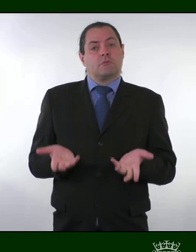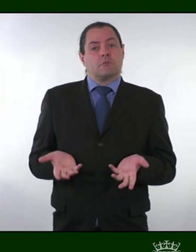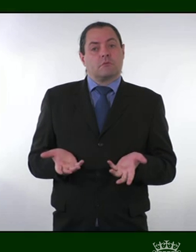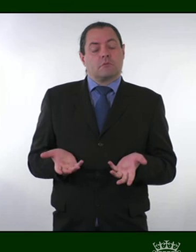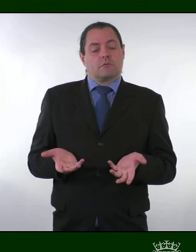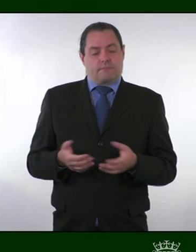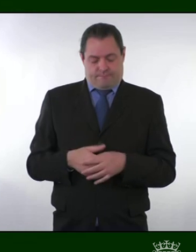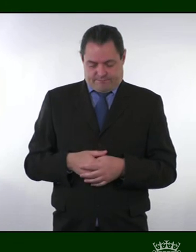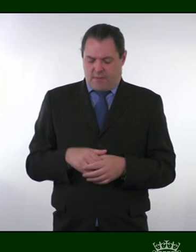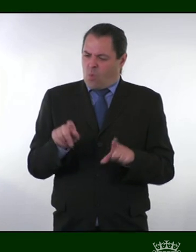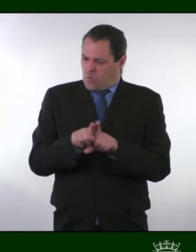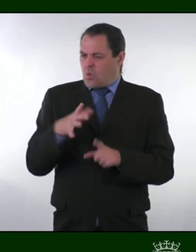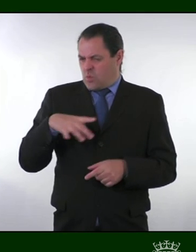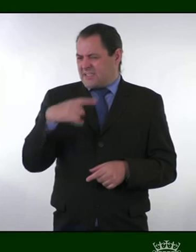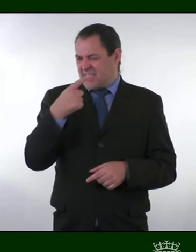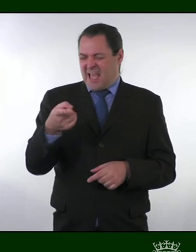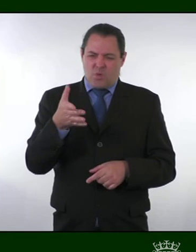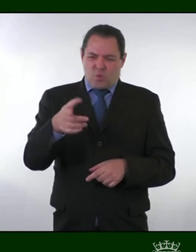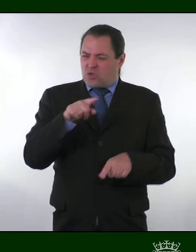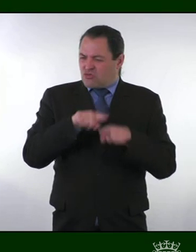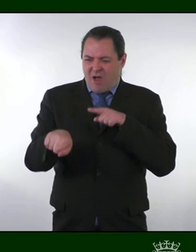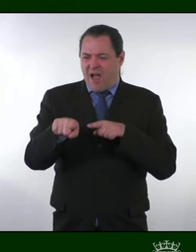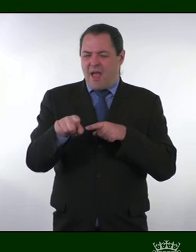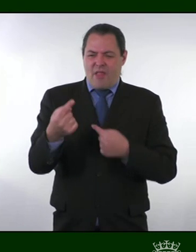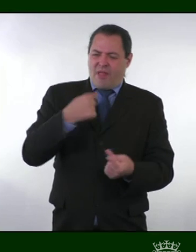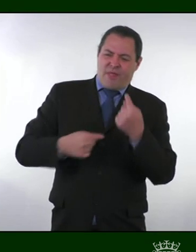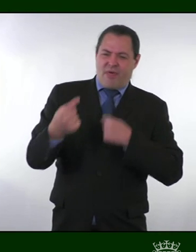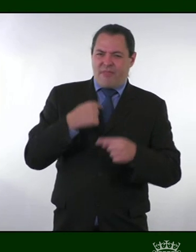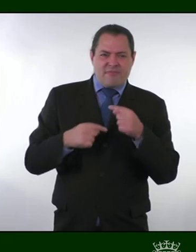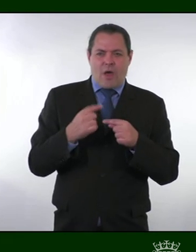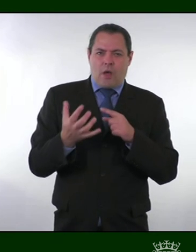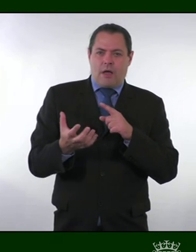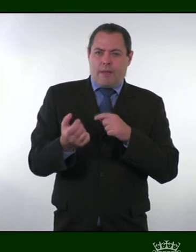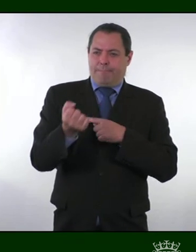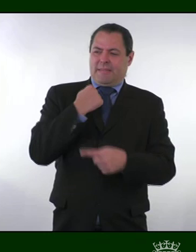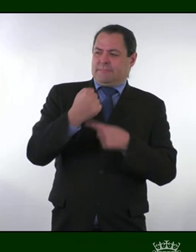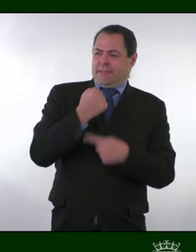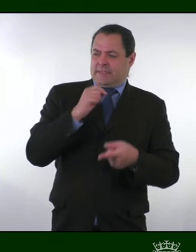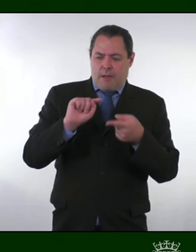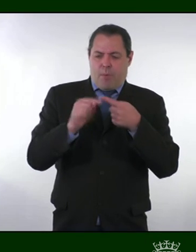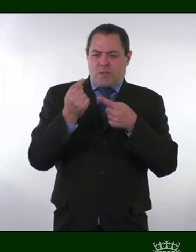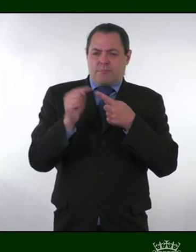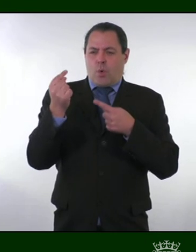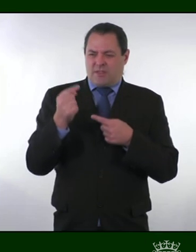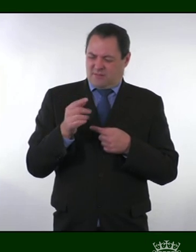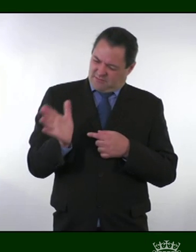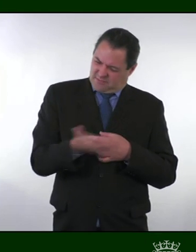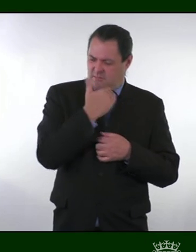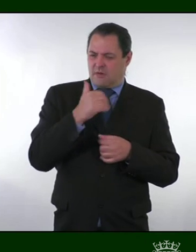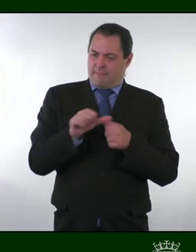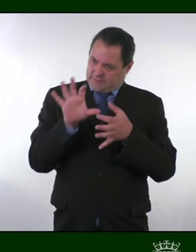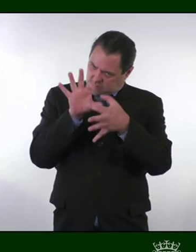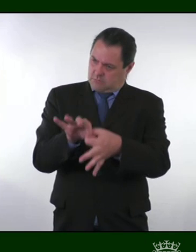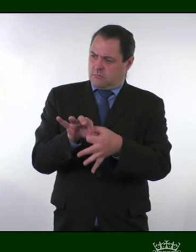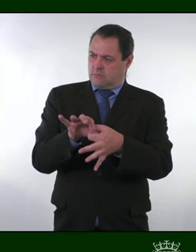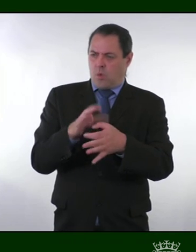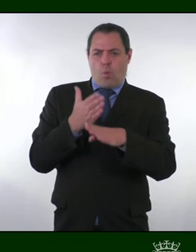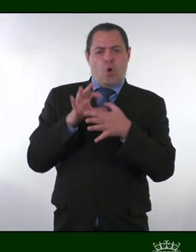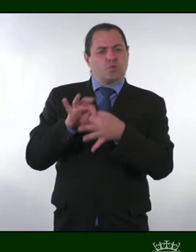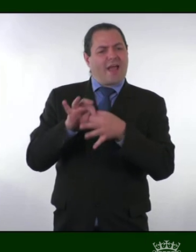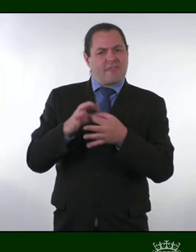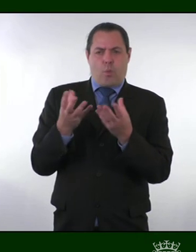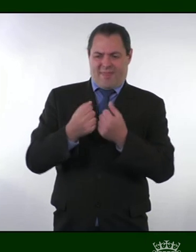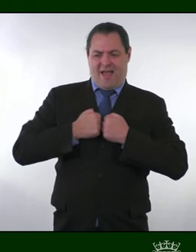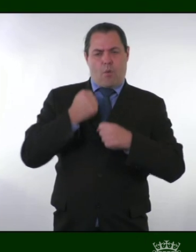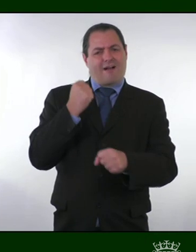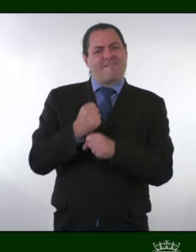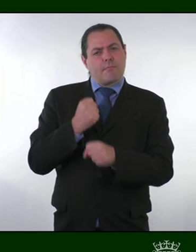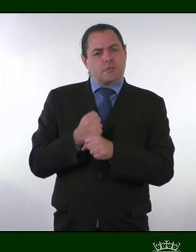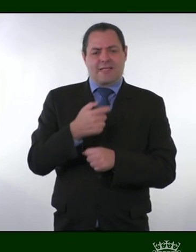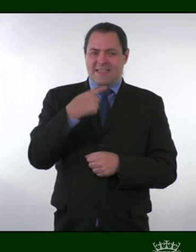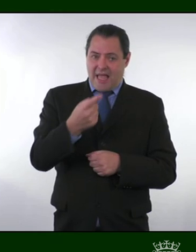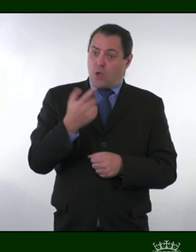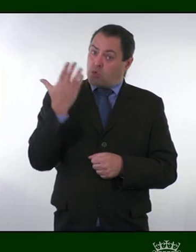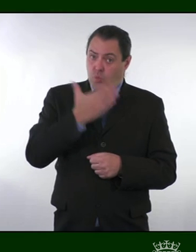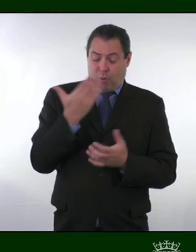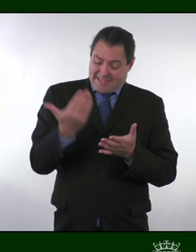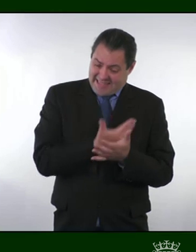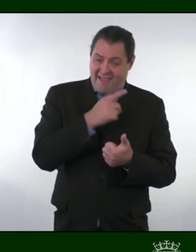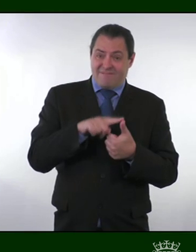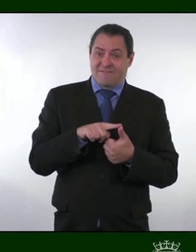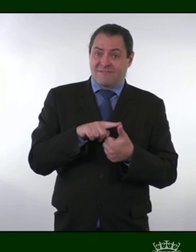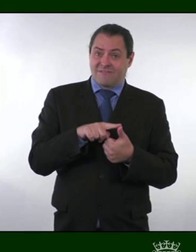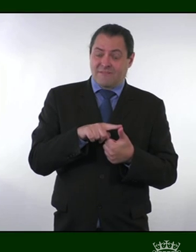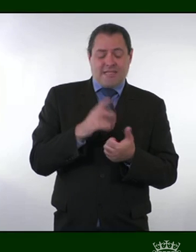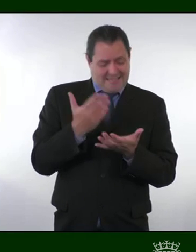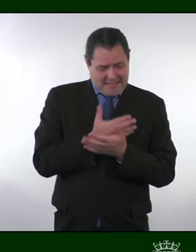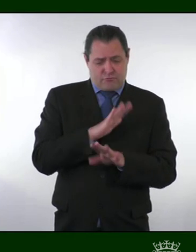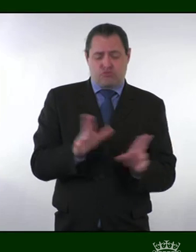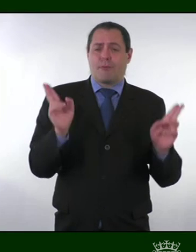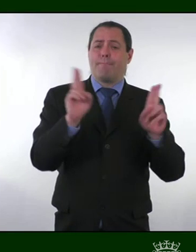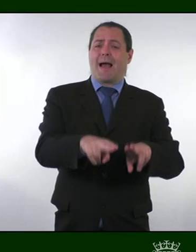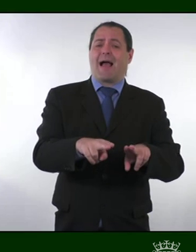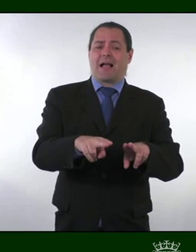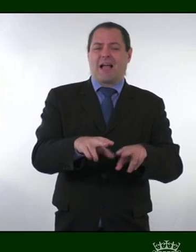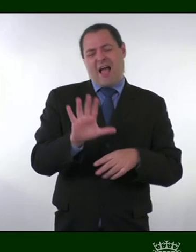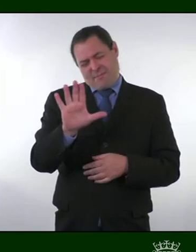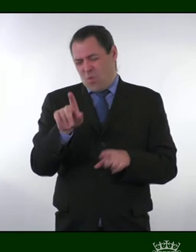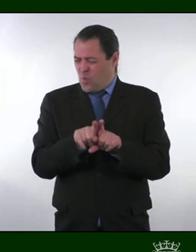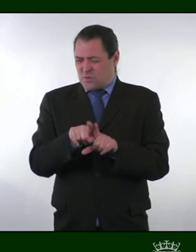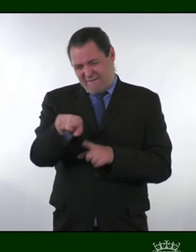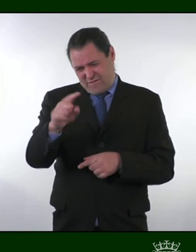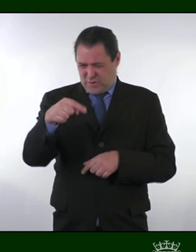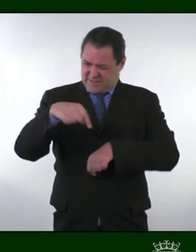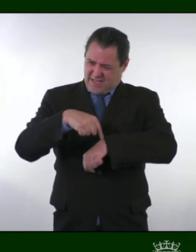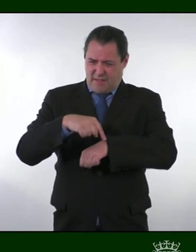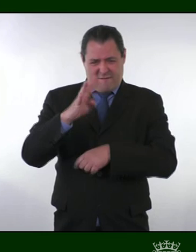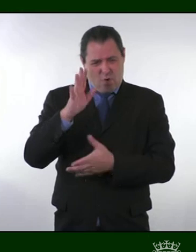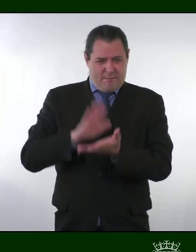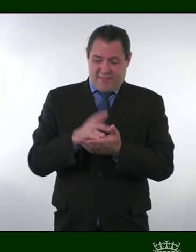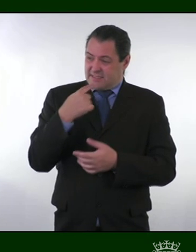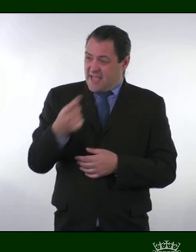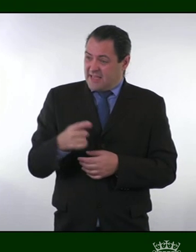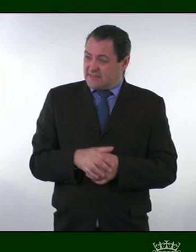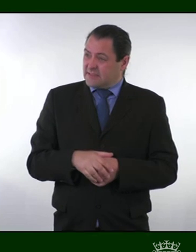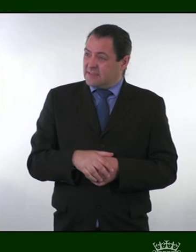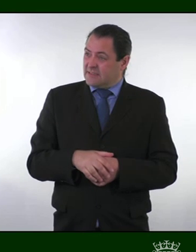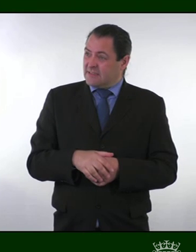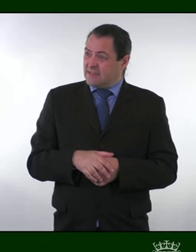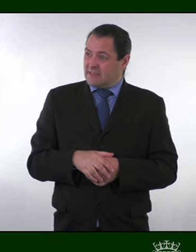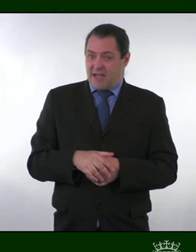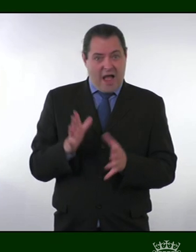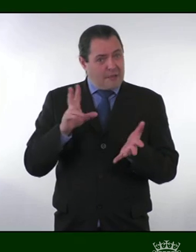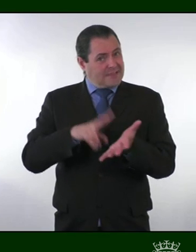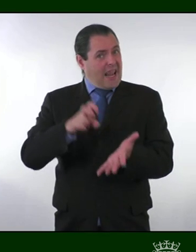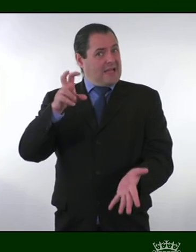I say to him that it would be a better thing if, rather than trying to score points in that way, he joined together with this Government and said not only that school is safe to go back to— By the way, that is the first time in four months that he has said it, so I am delighted